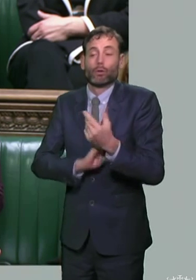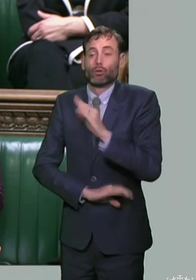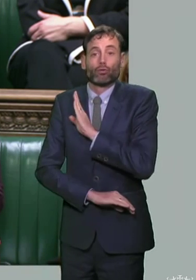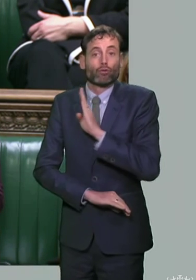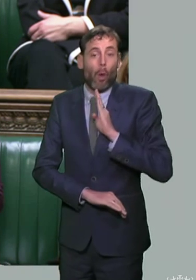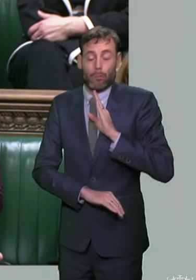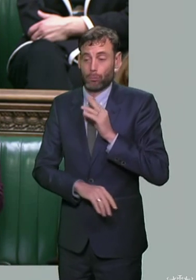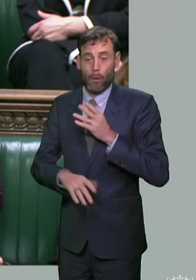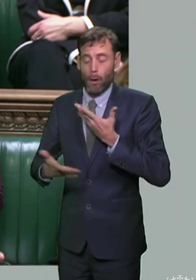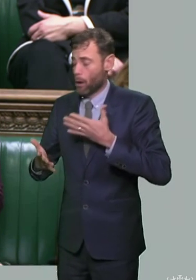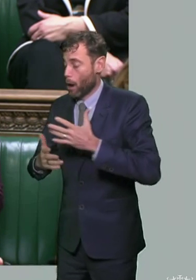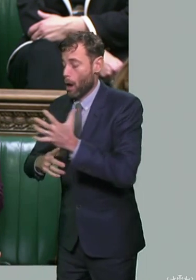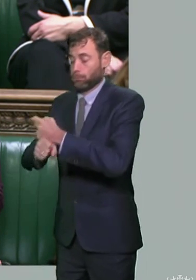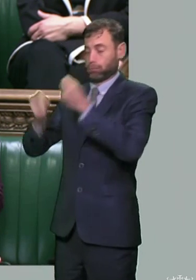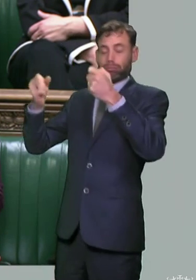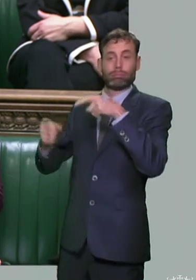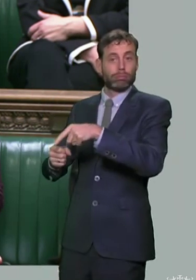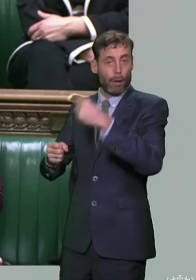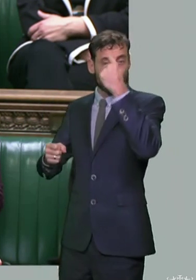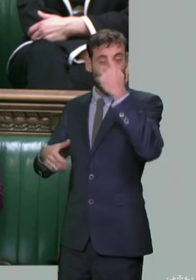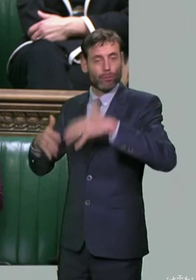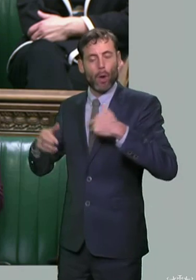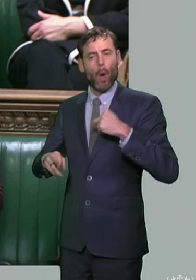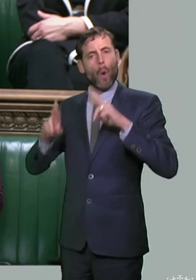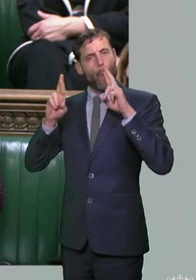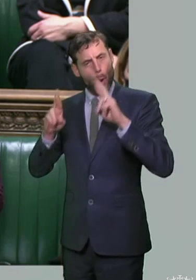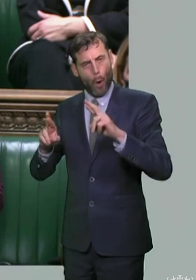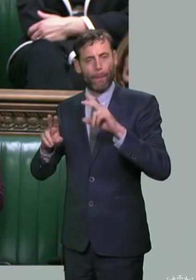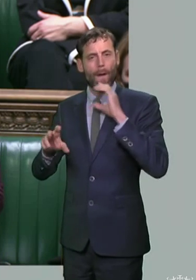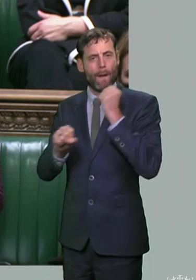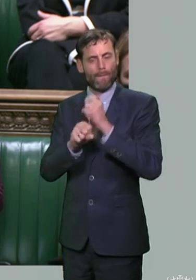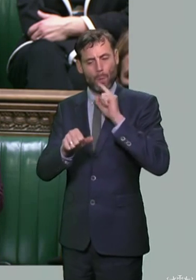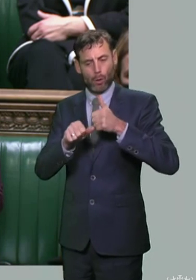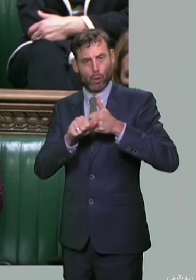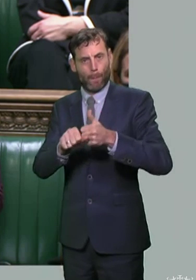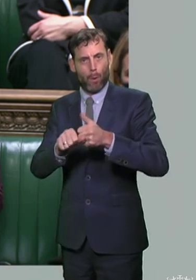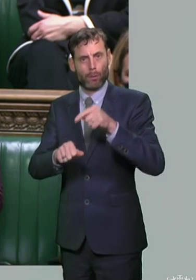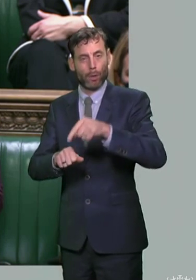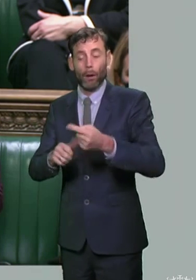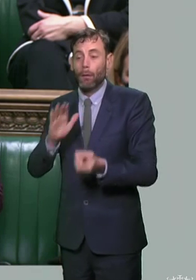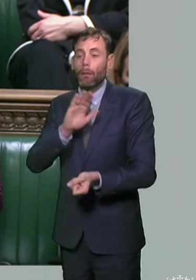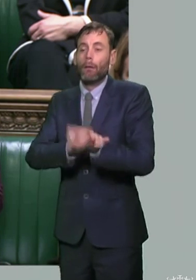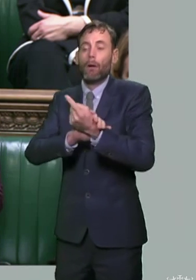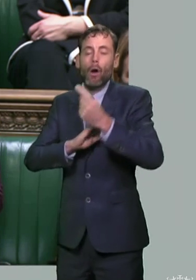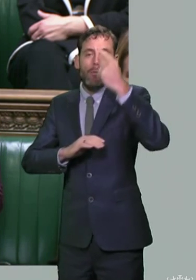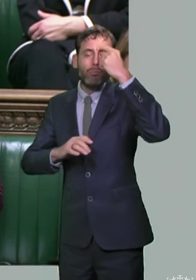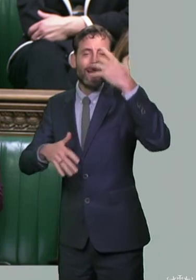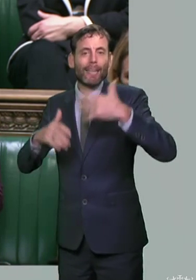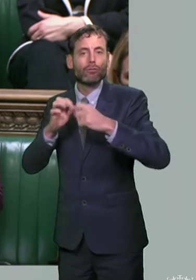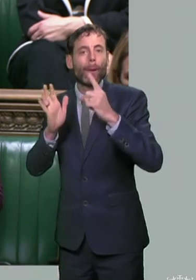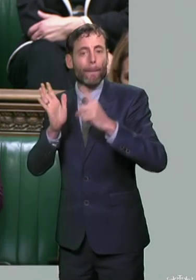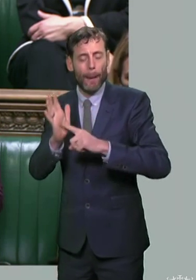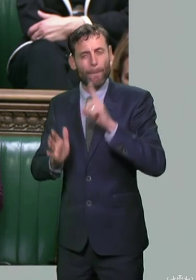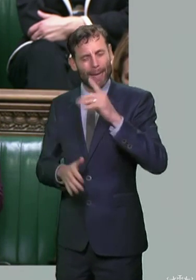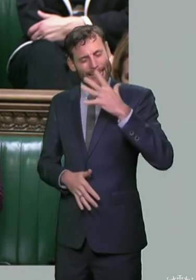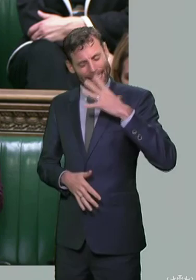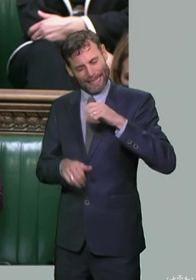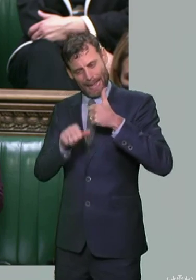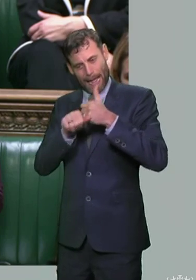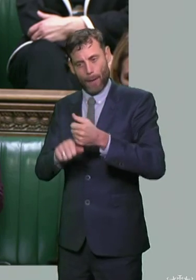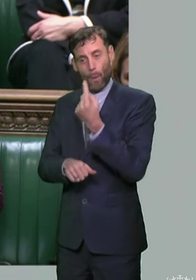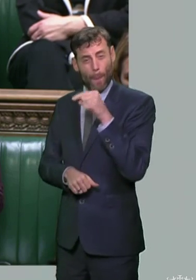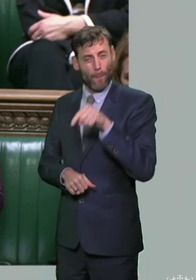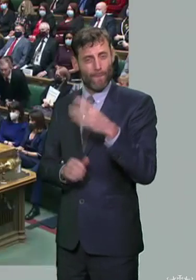I really hope that the Government are going to back the Acquired Brain Injury Bill, but above all we need a strategy to help 1.4 million people in this country.